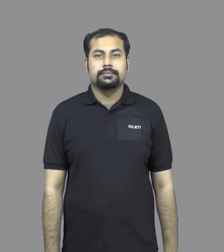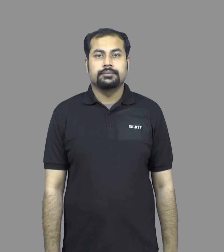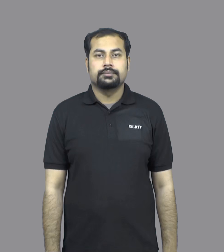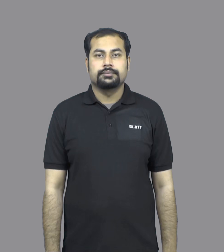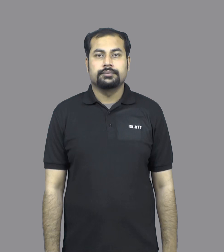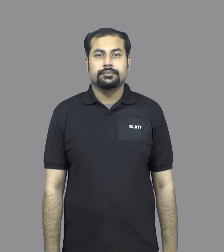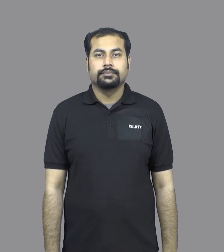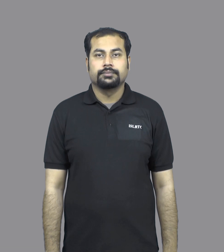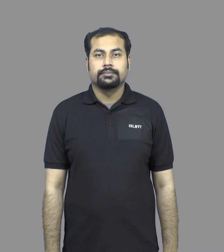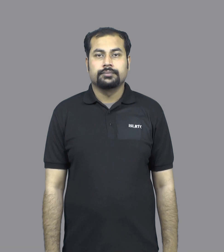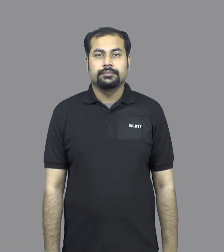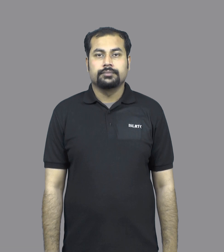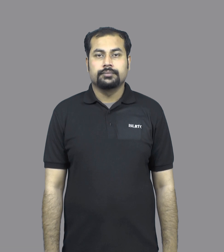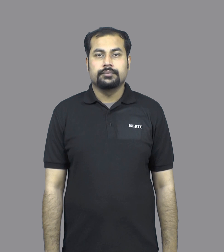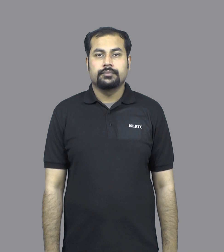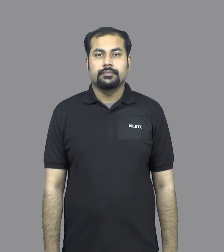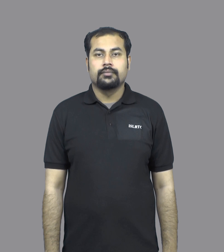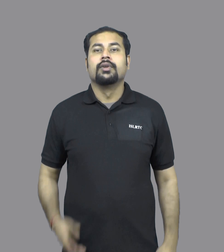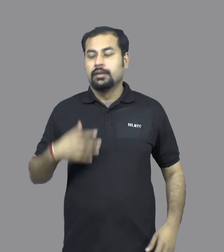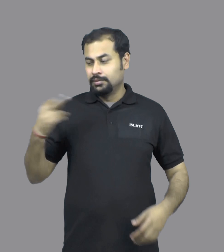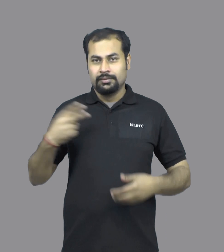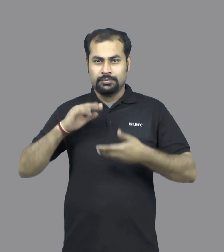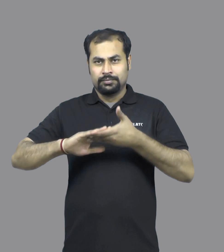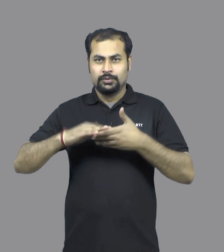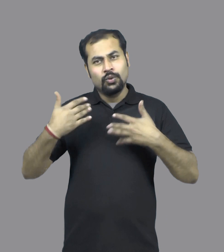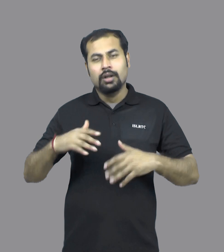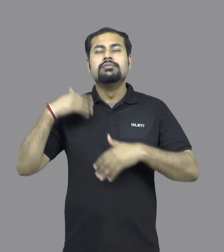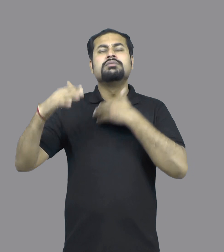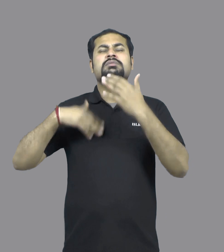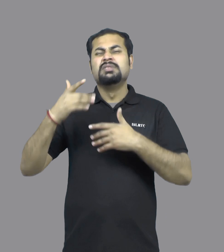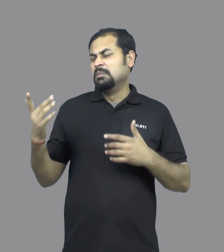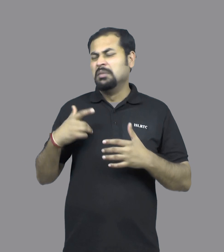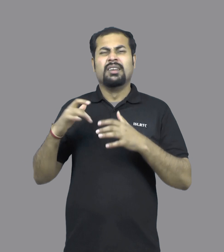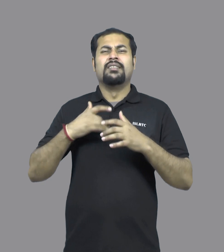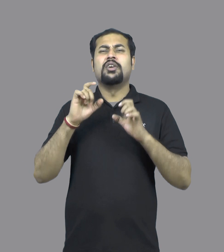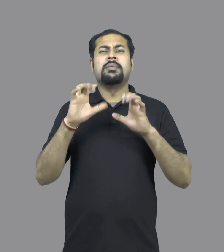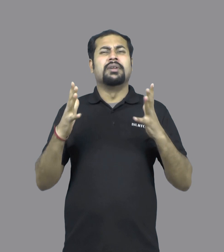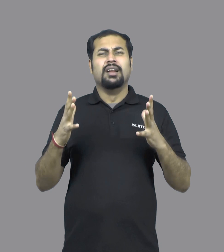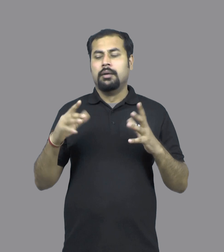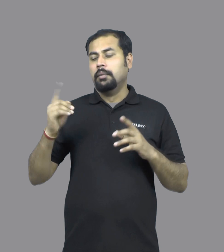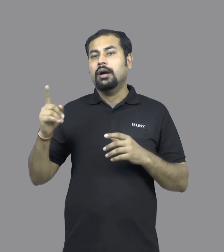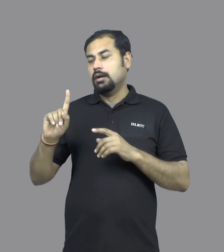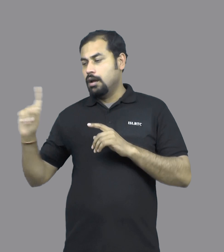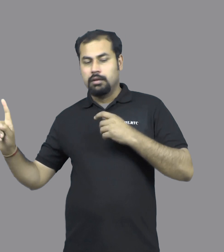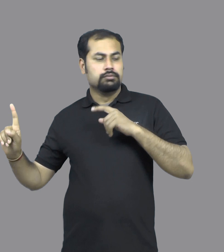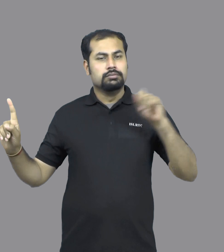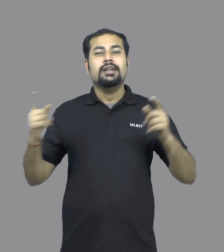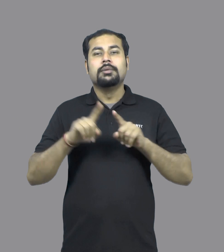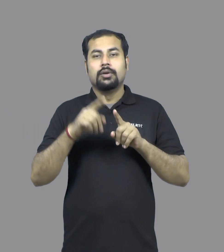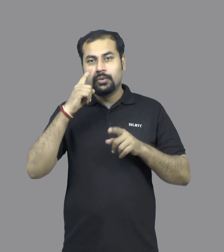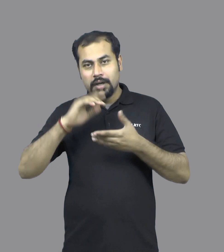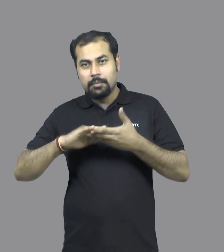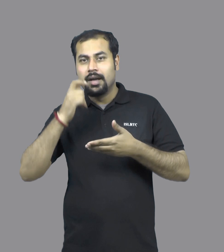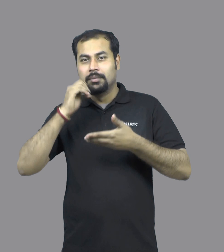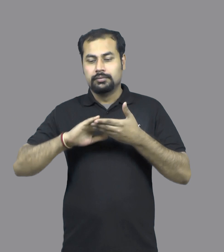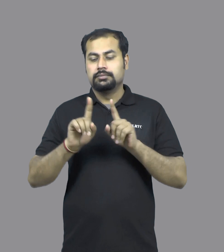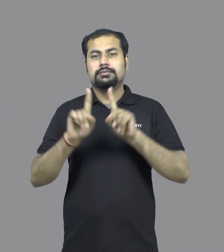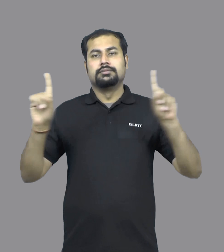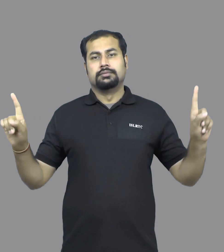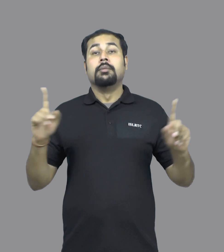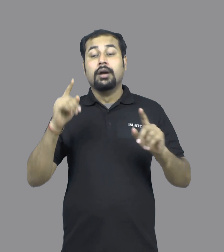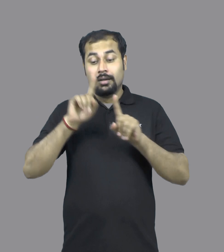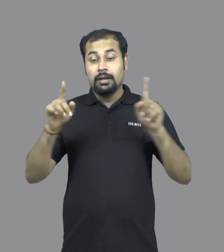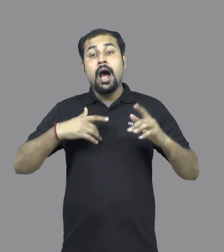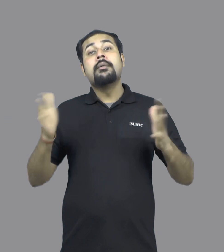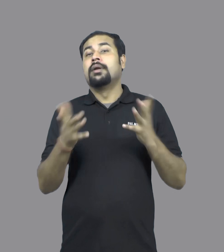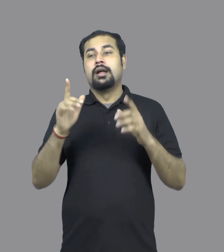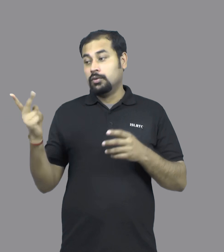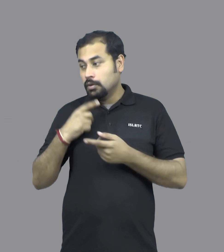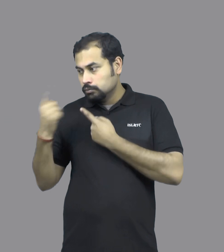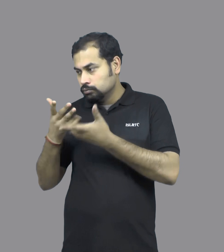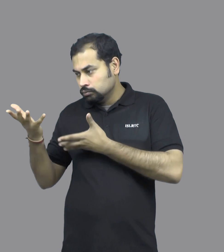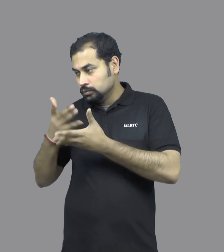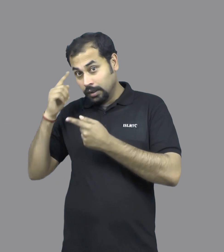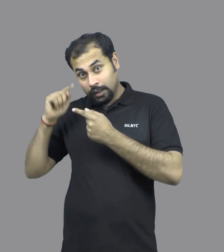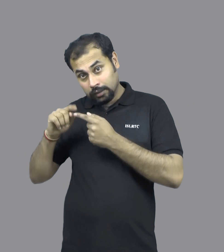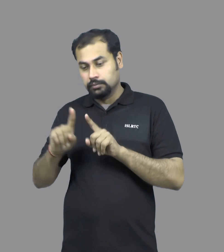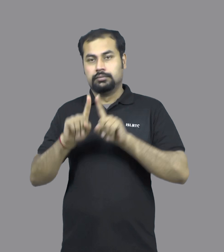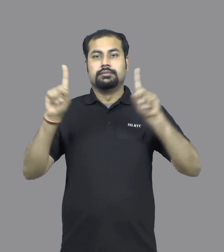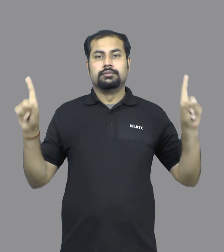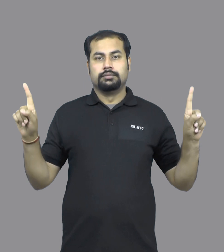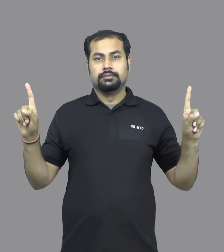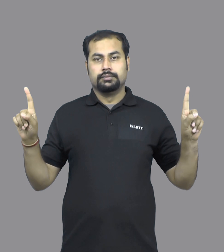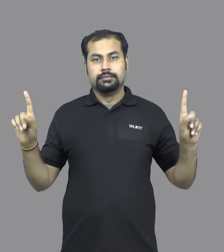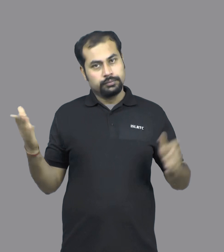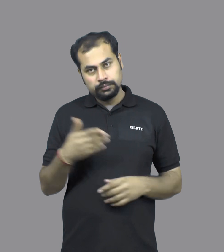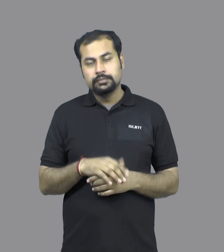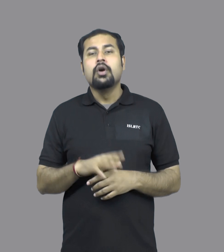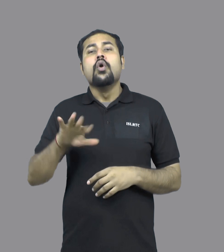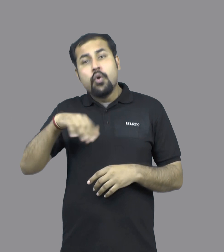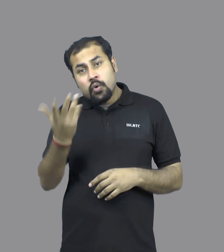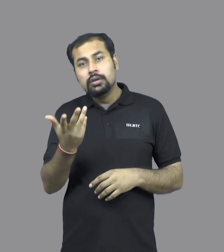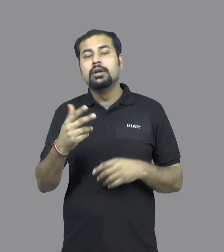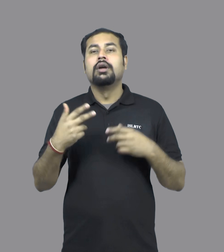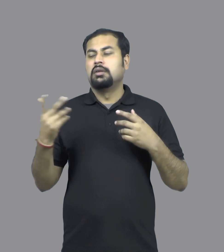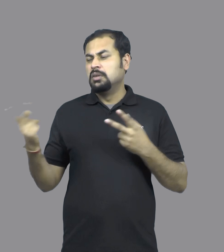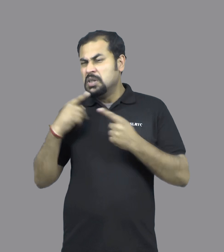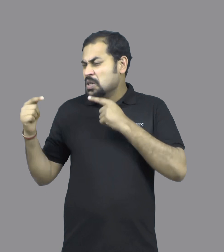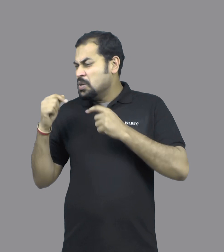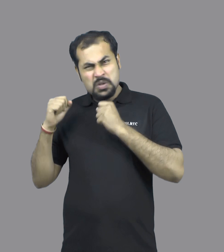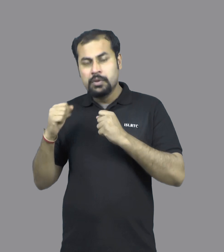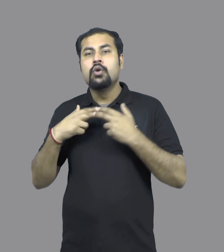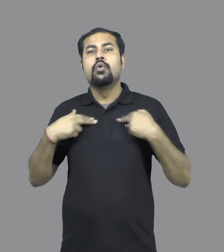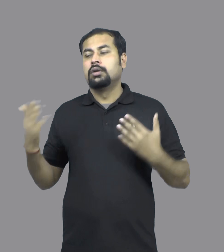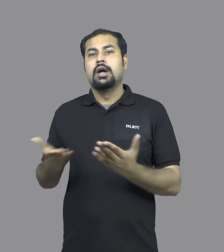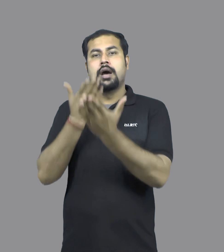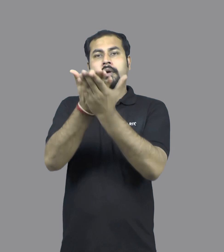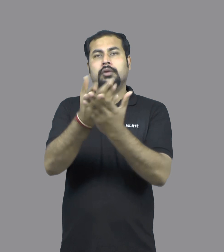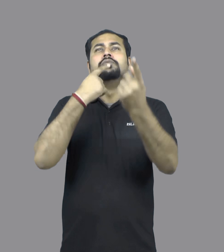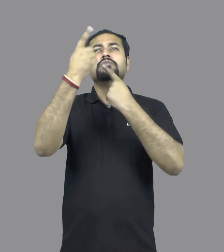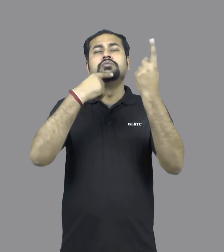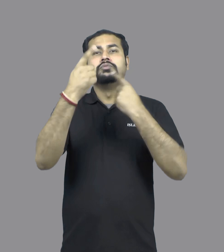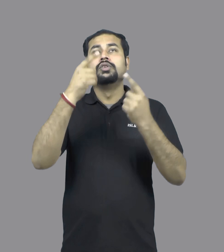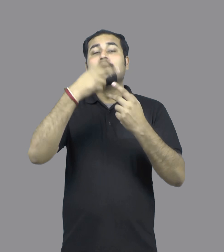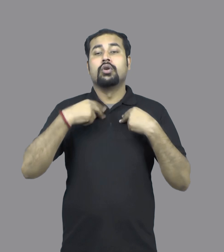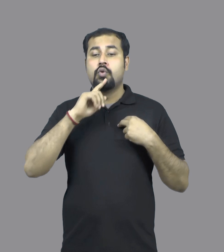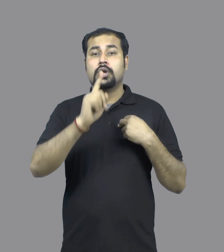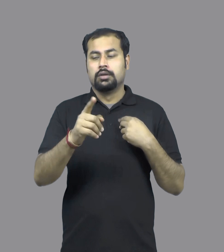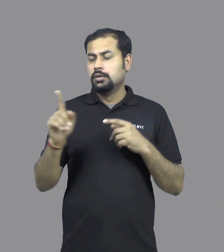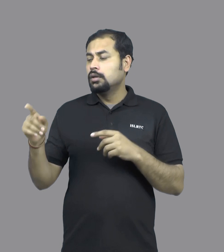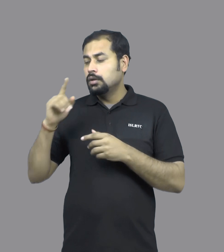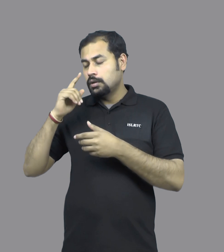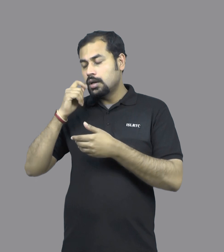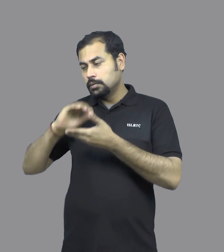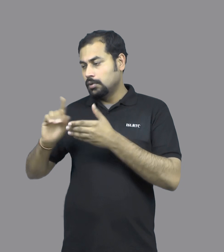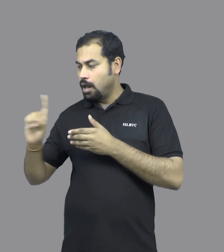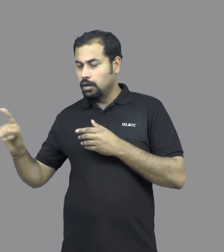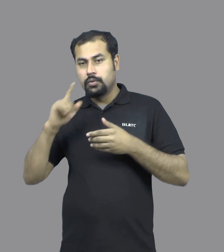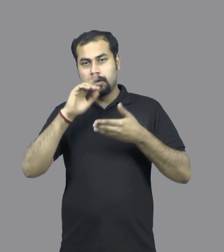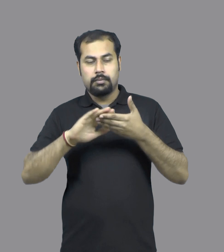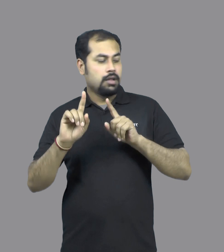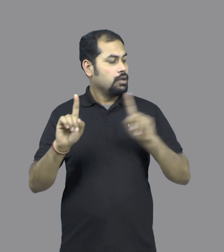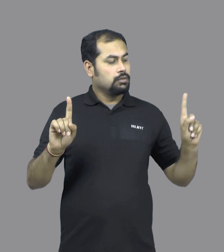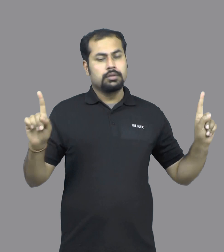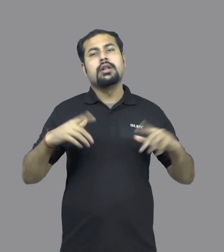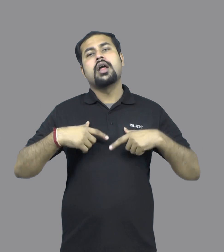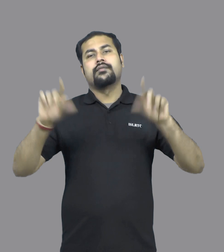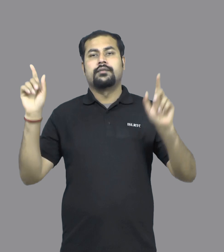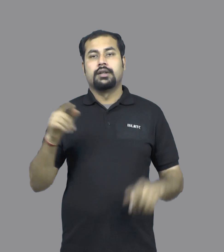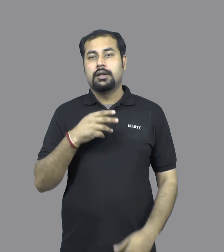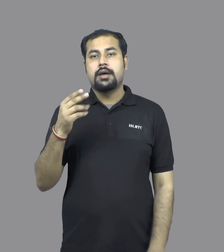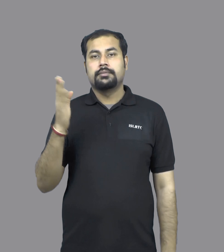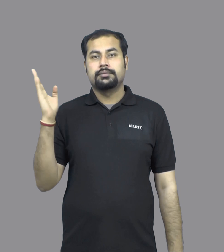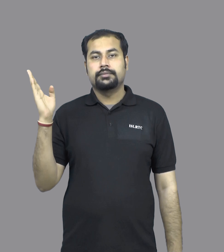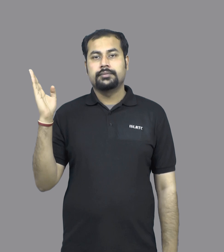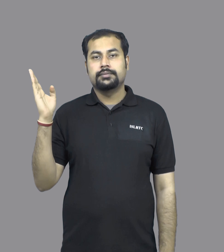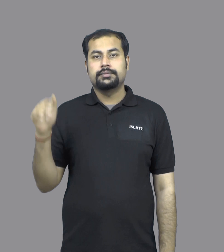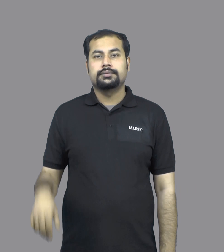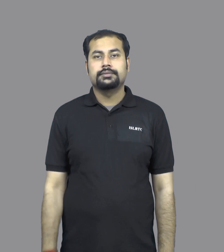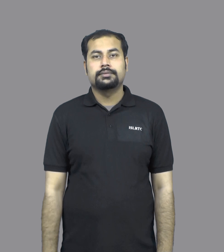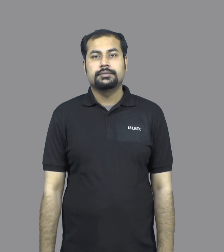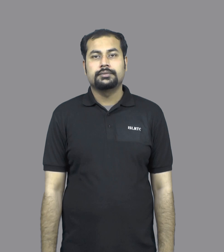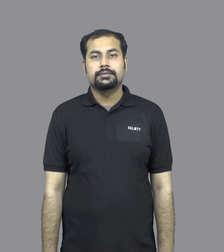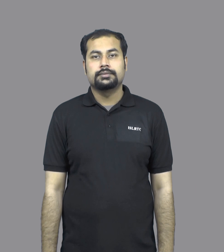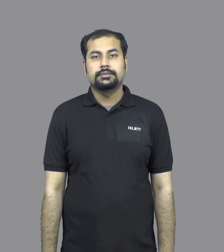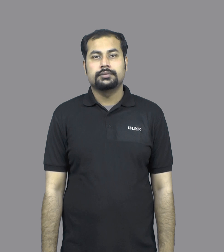Separation